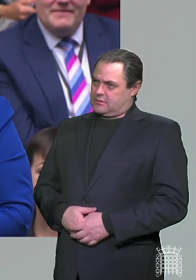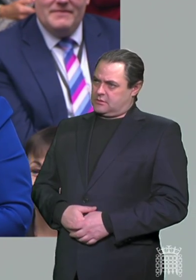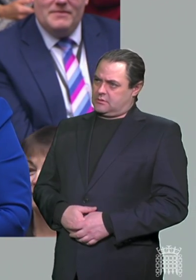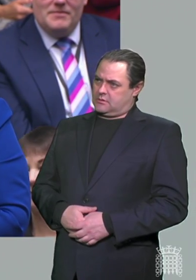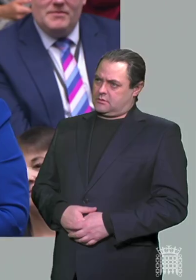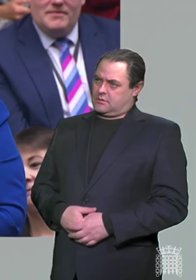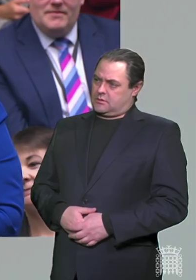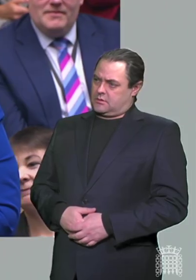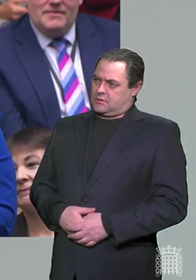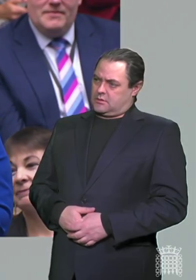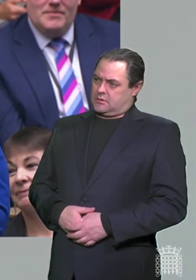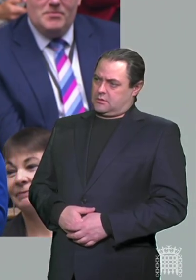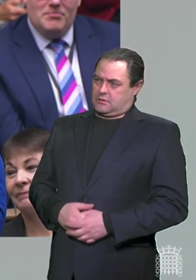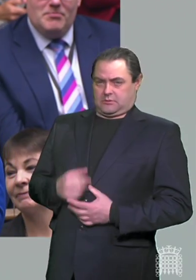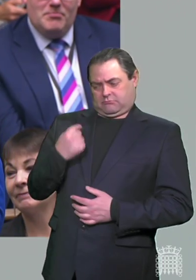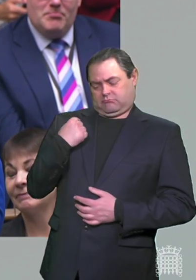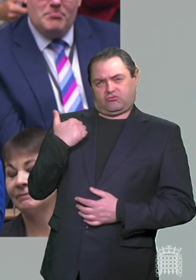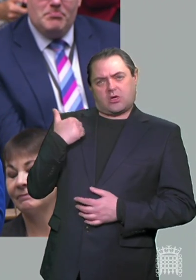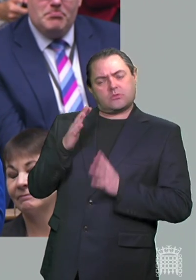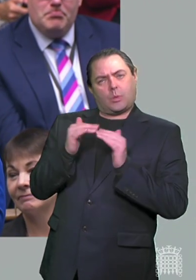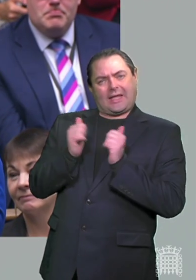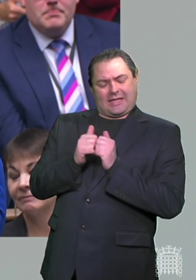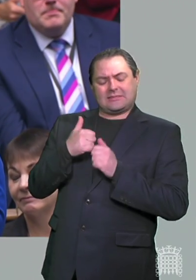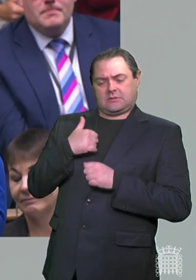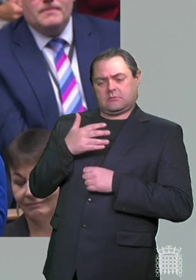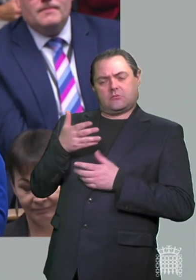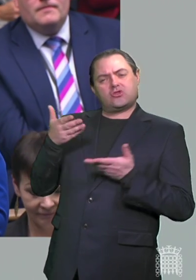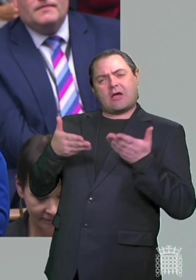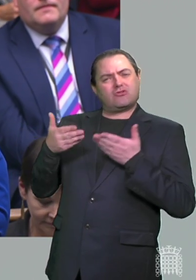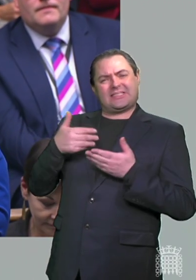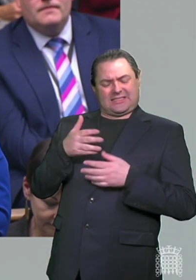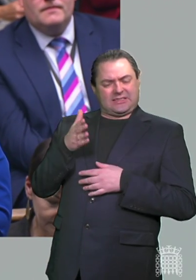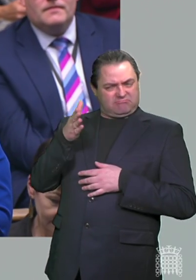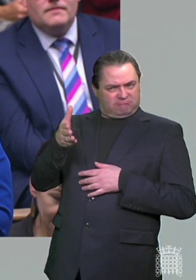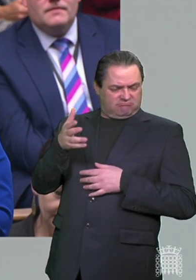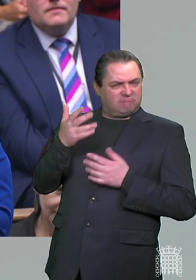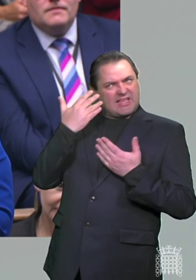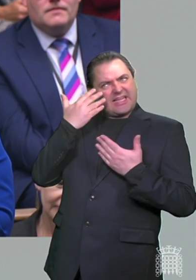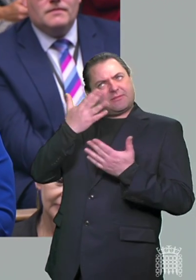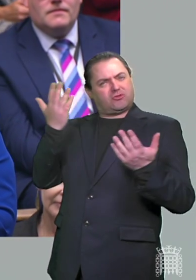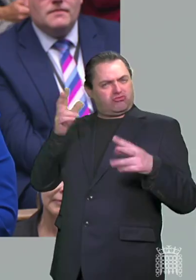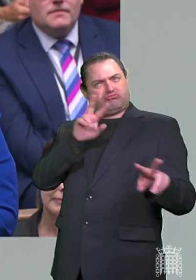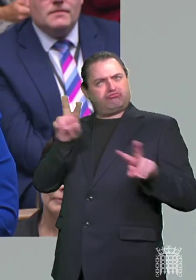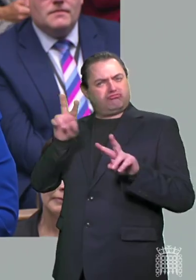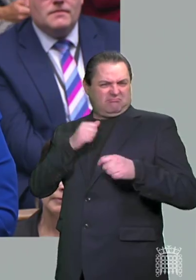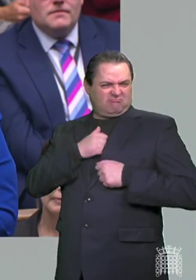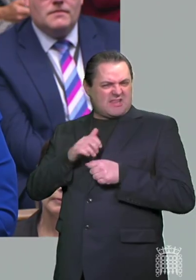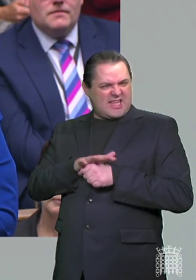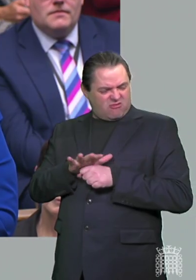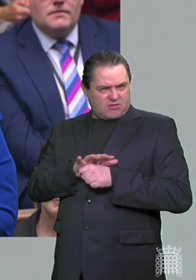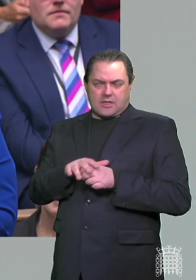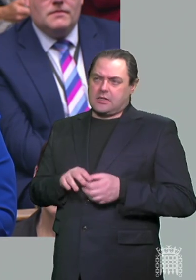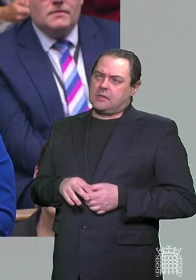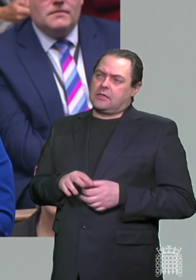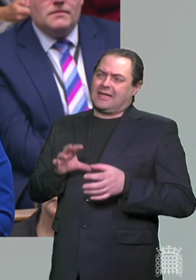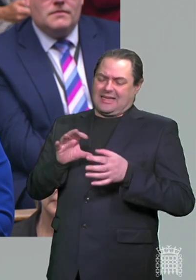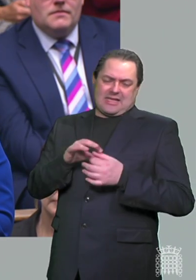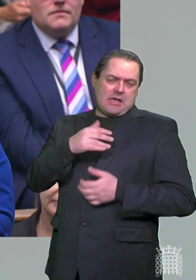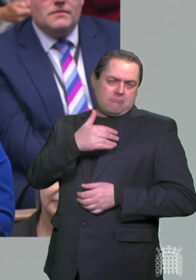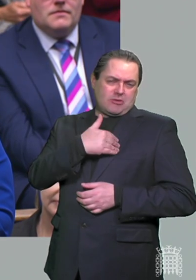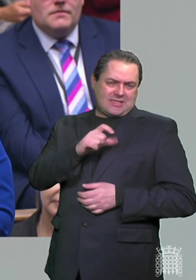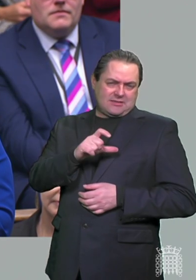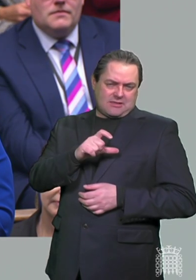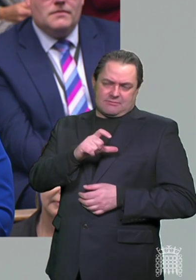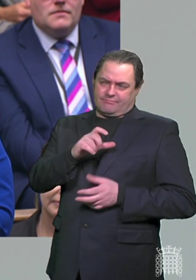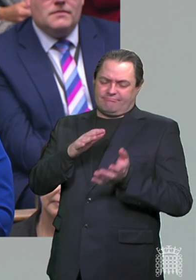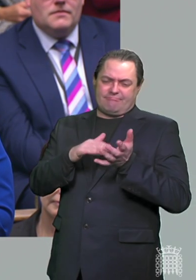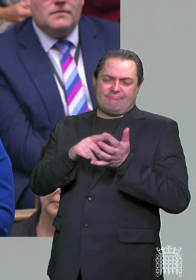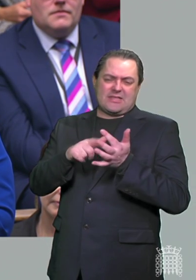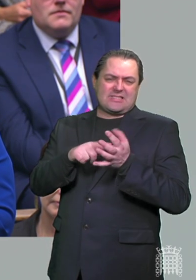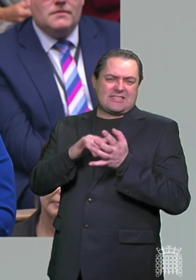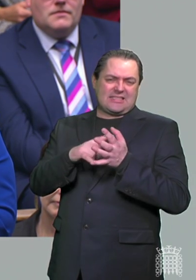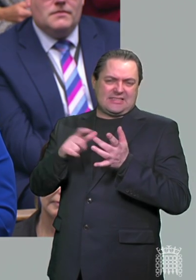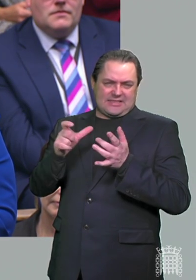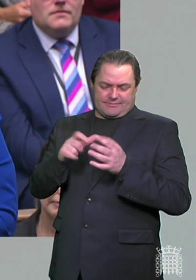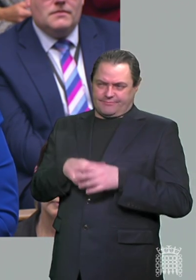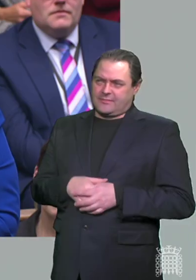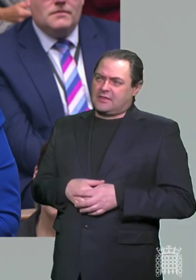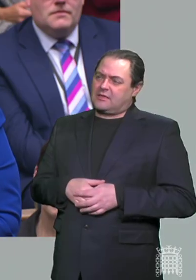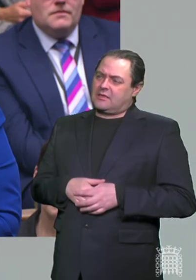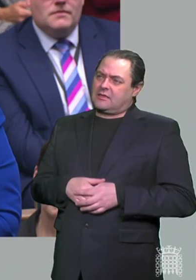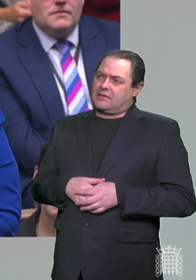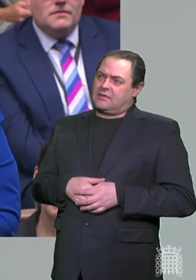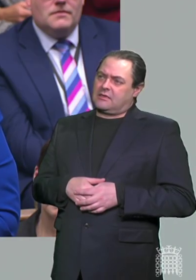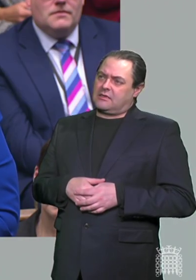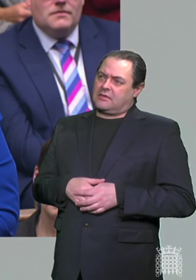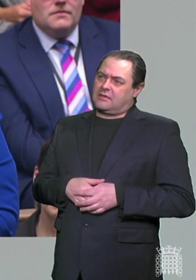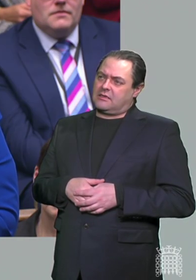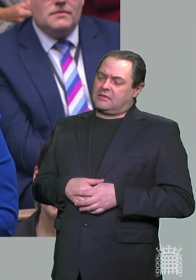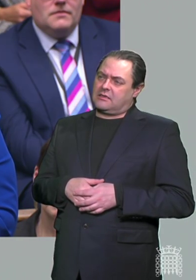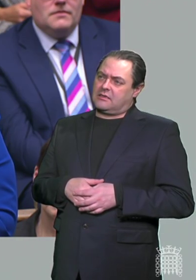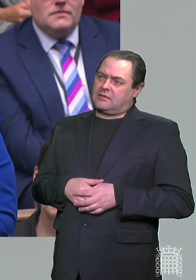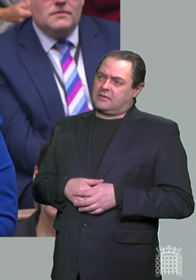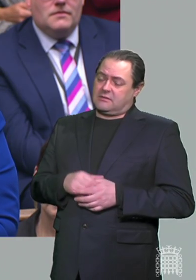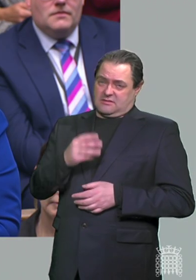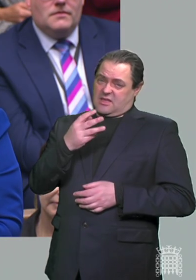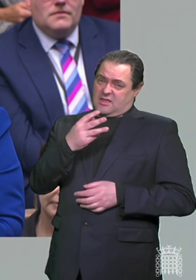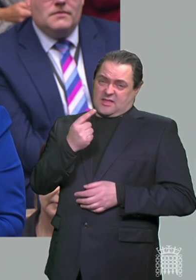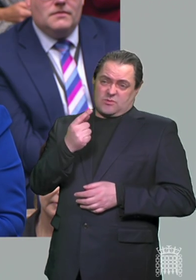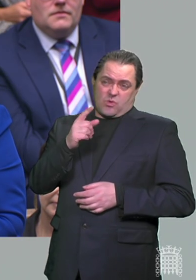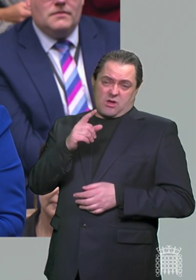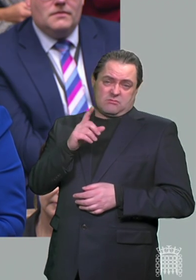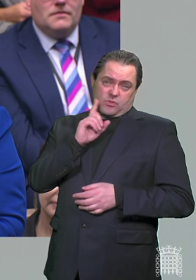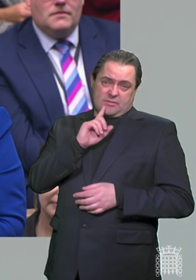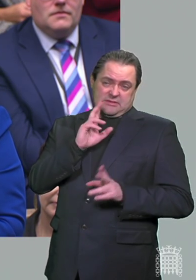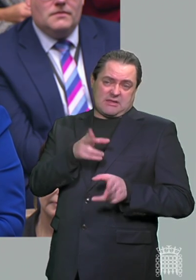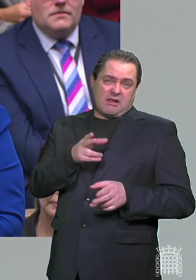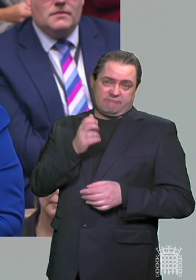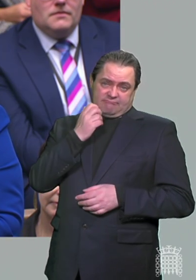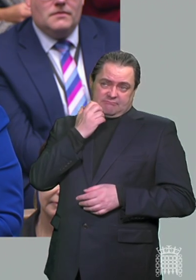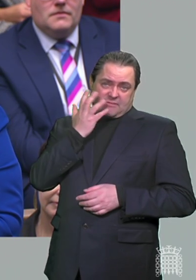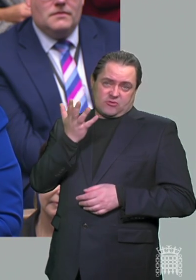This past weekend, I visited a charity that was hosting an exhibition in my constituency about metastatic breast cancer, which claims 31 lives each day in the United Kingdom.